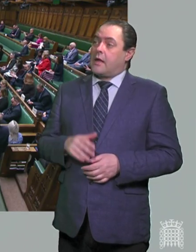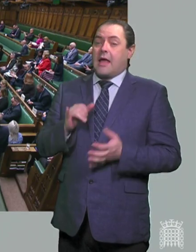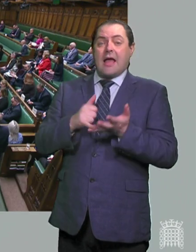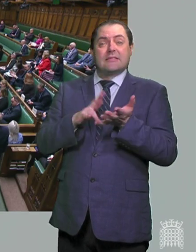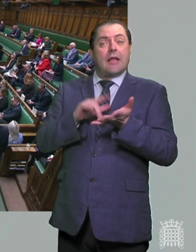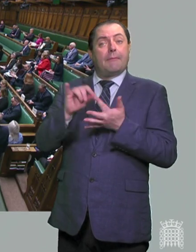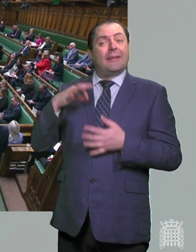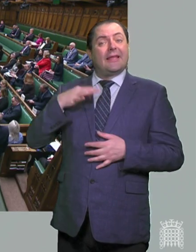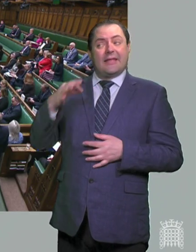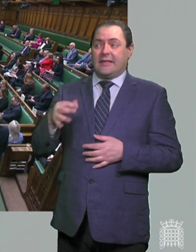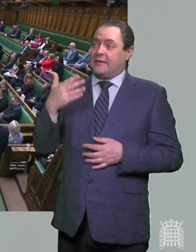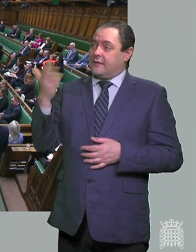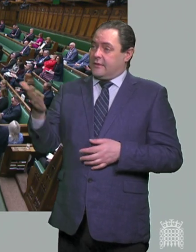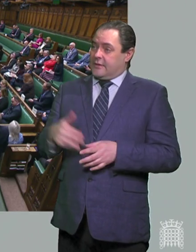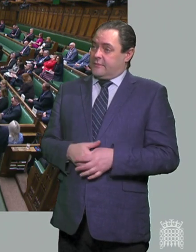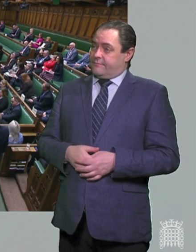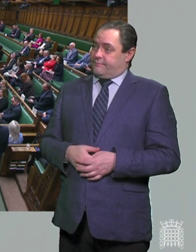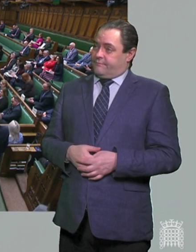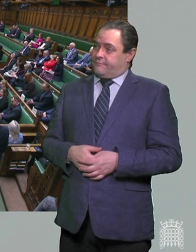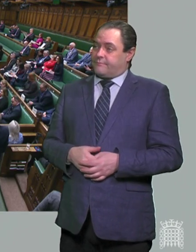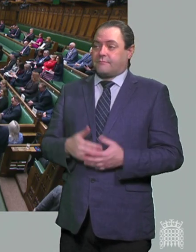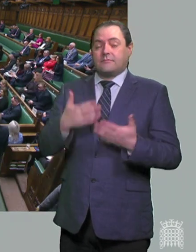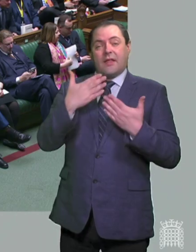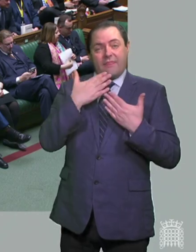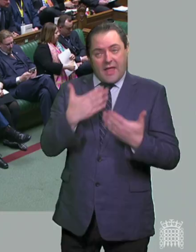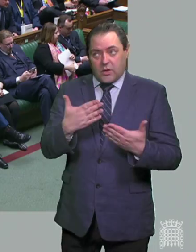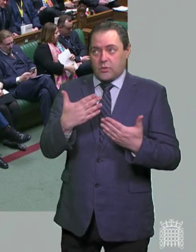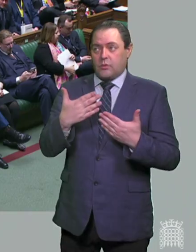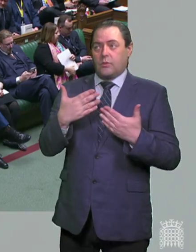I call the SNP spokesperson, Dr Philippa Whitford.